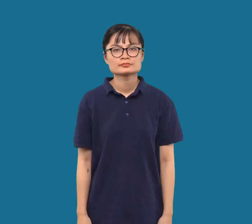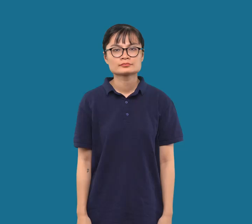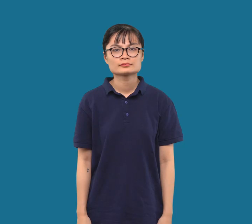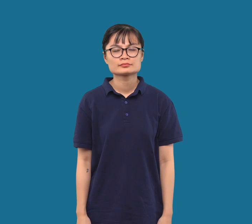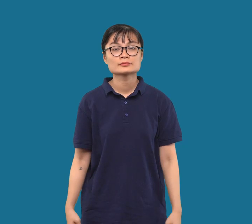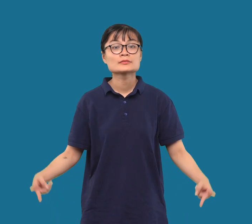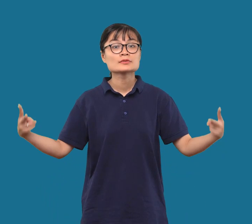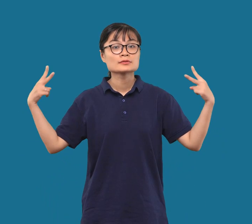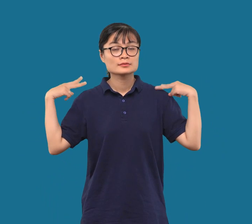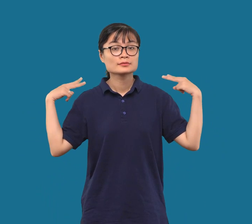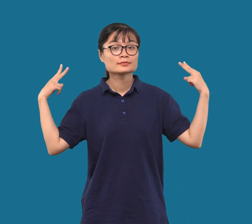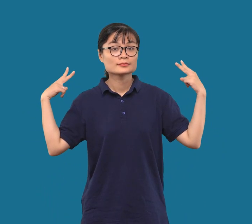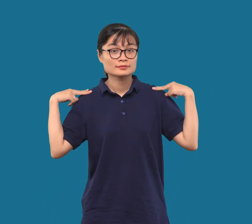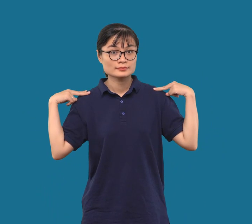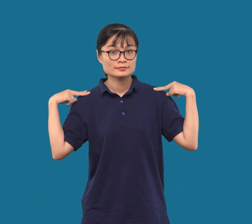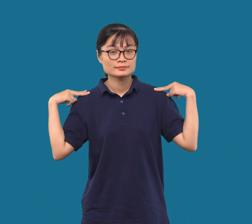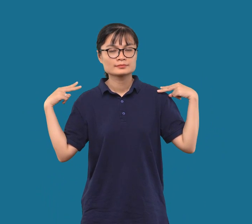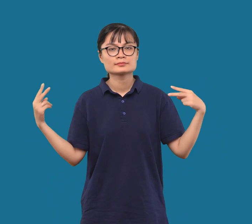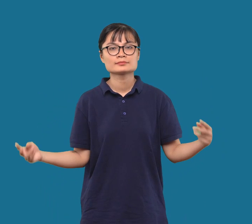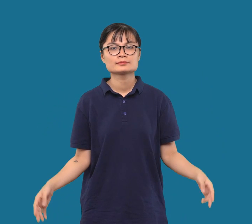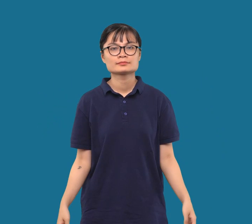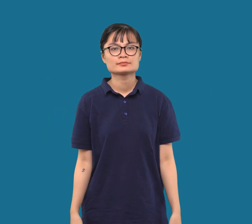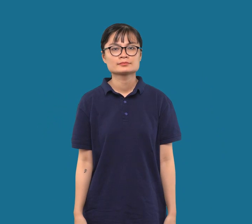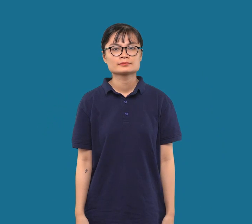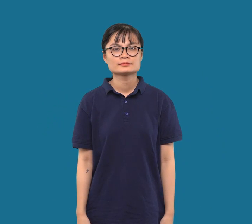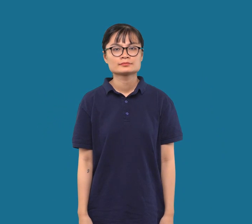ngữ pháp